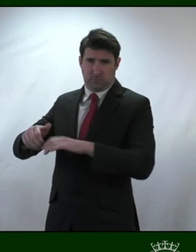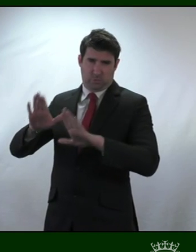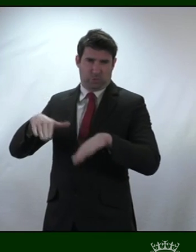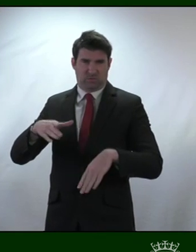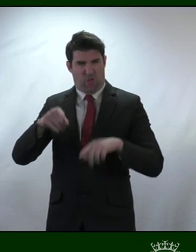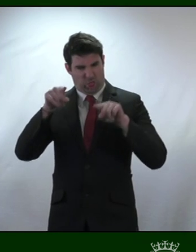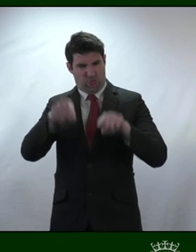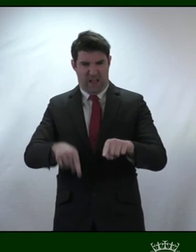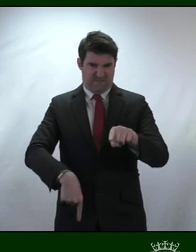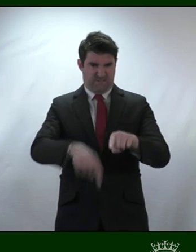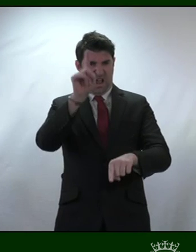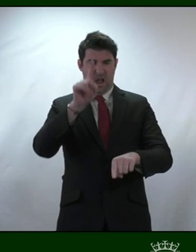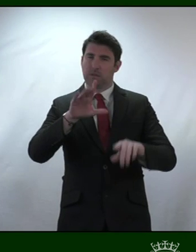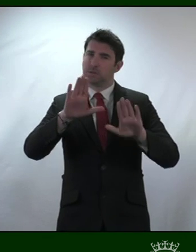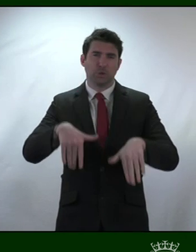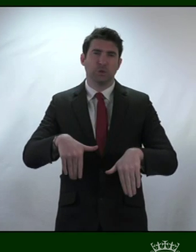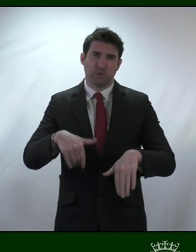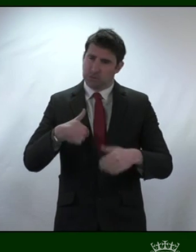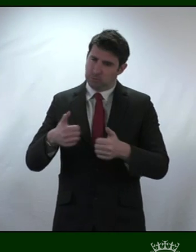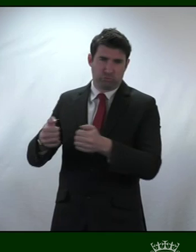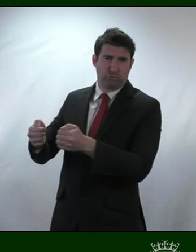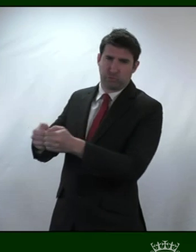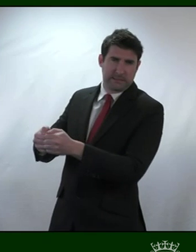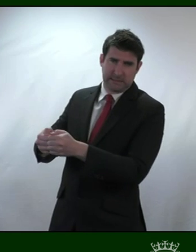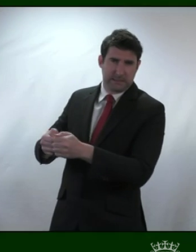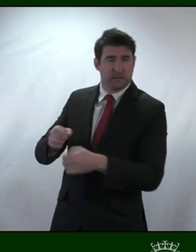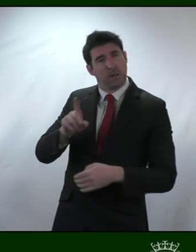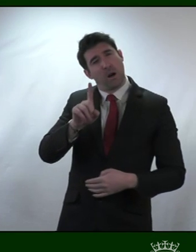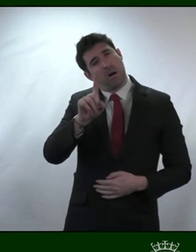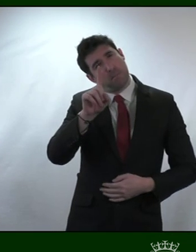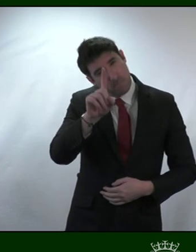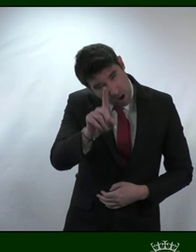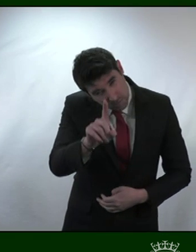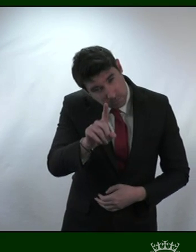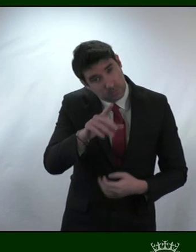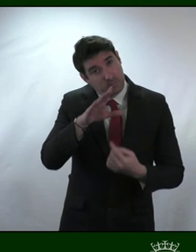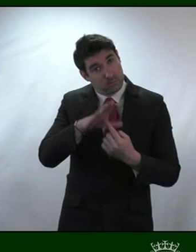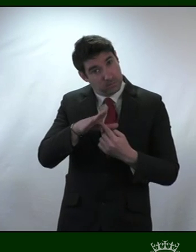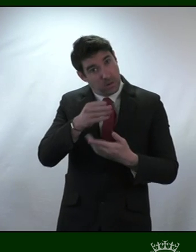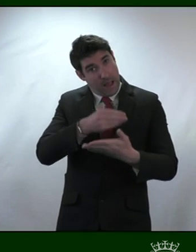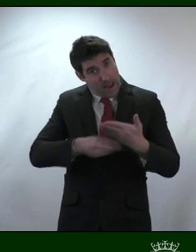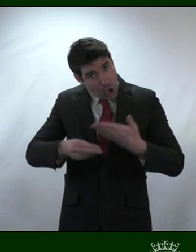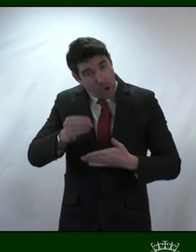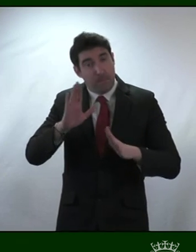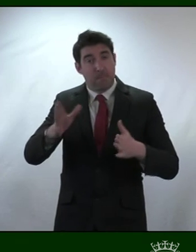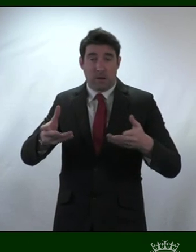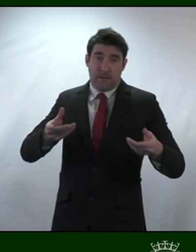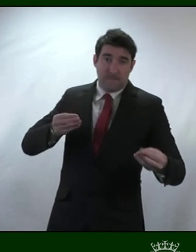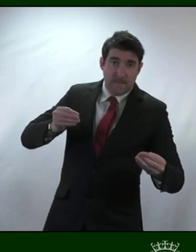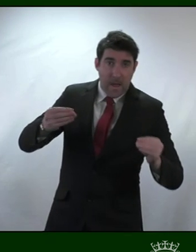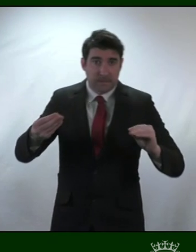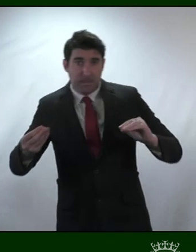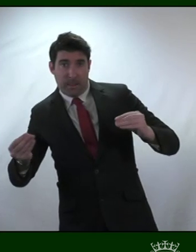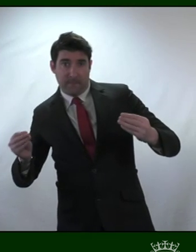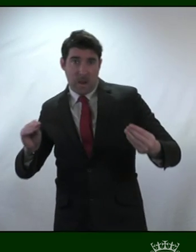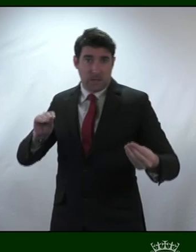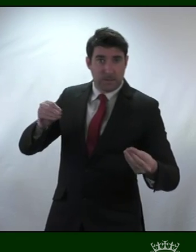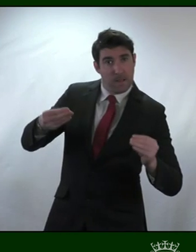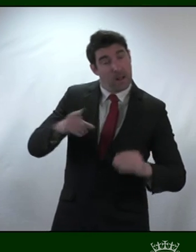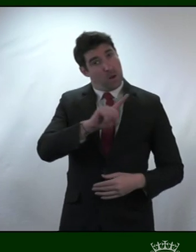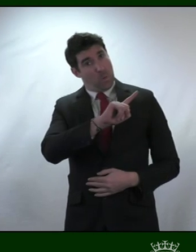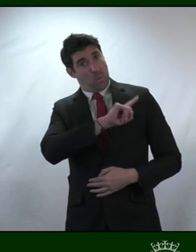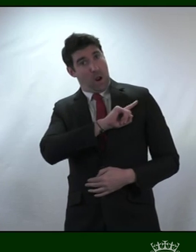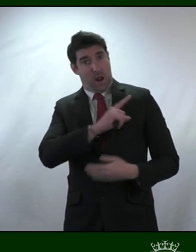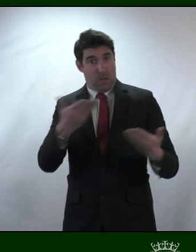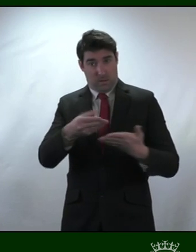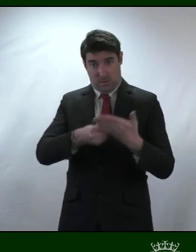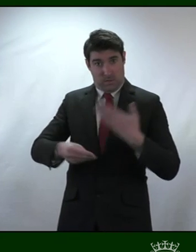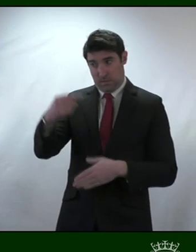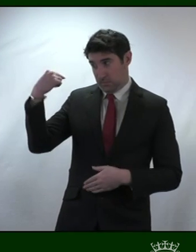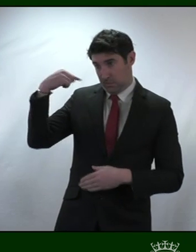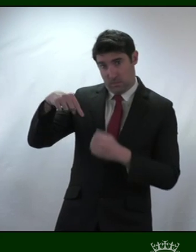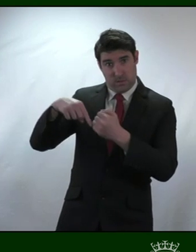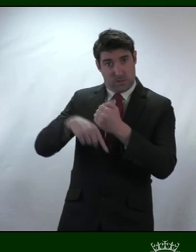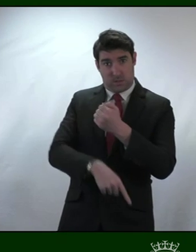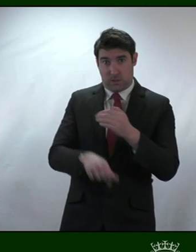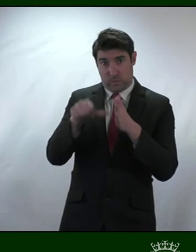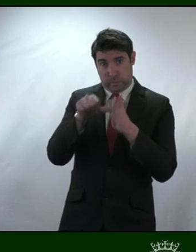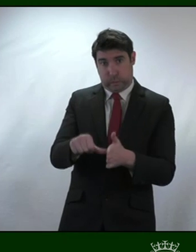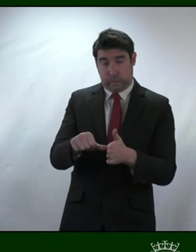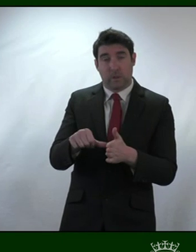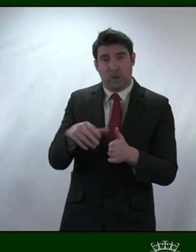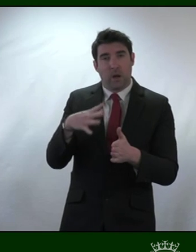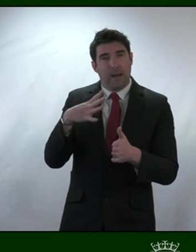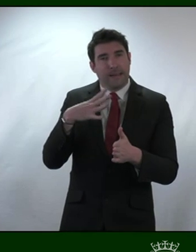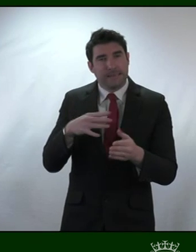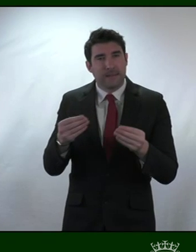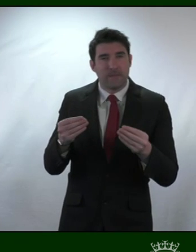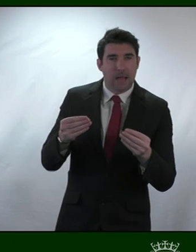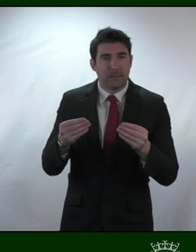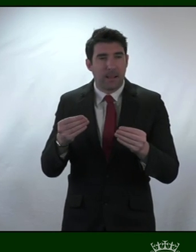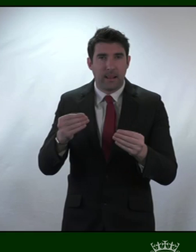Lady, but it is also vital that we have a flexible economy that is able to generate jobs, particularly when we are going to go through a very difficult and bumpy time.